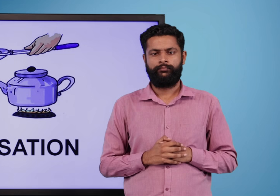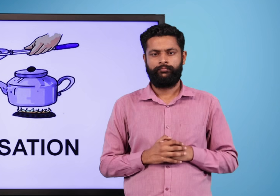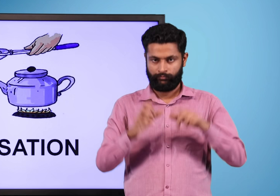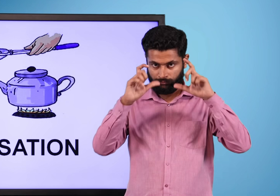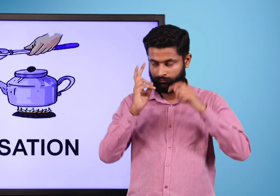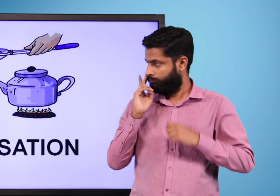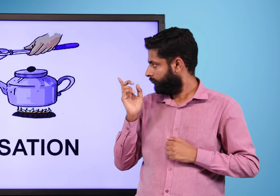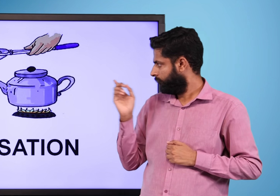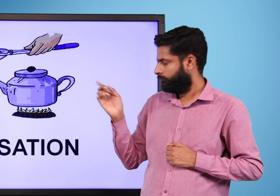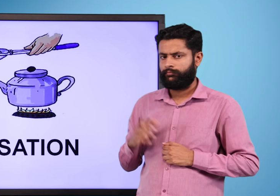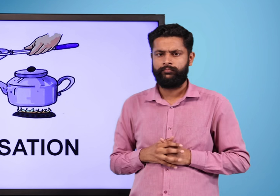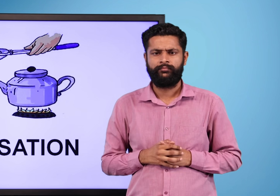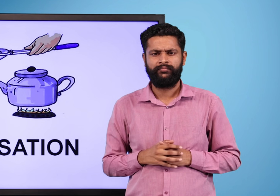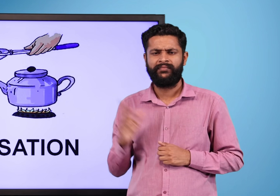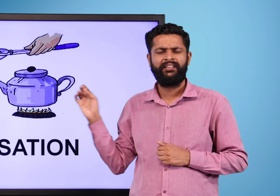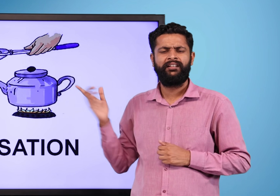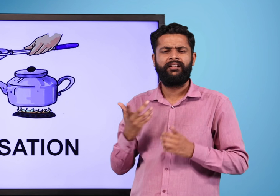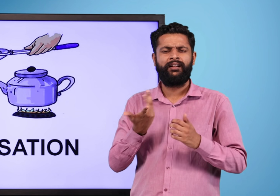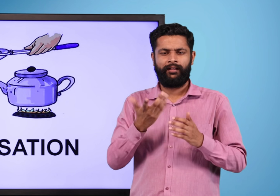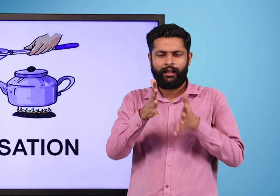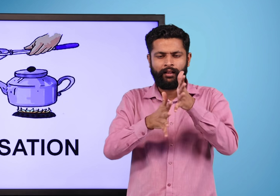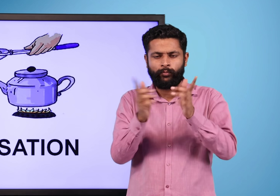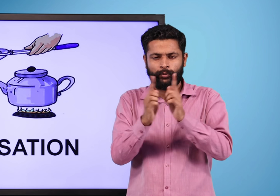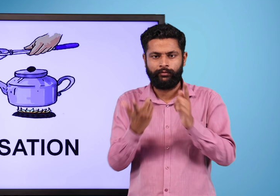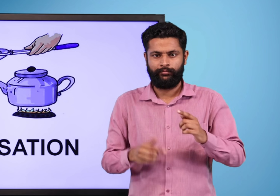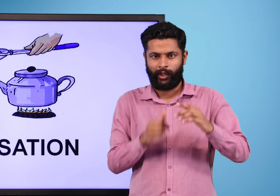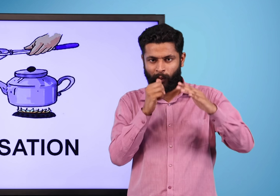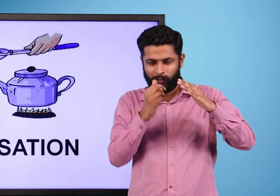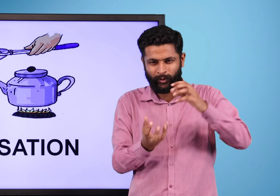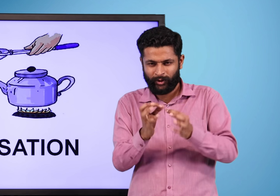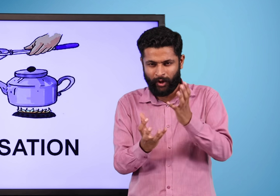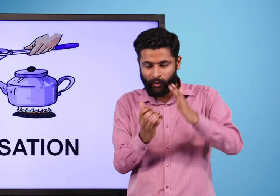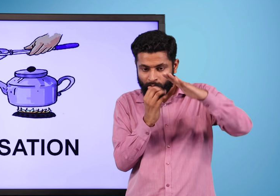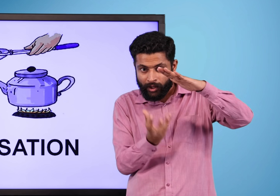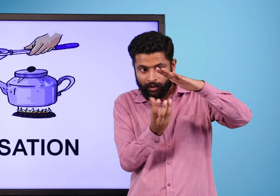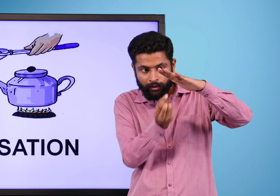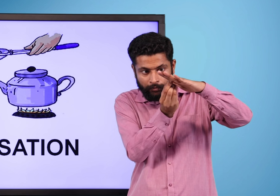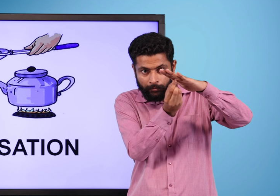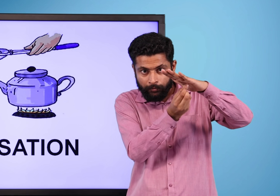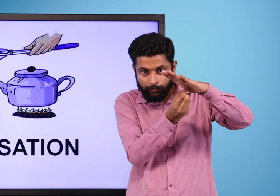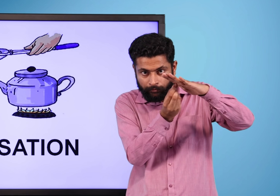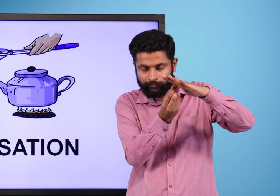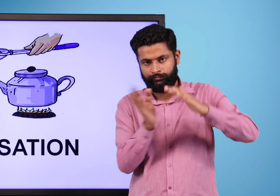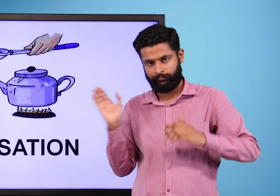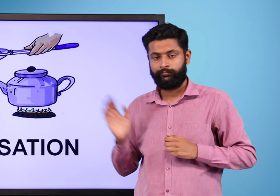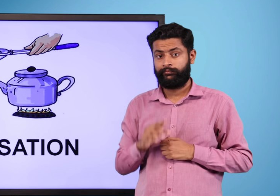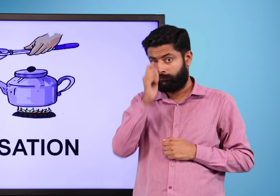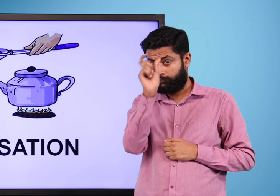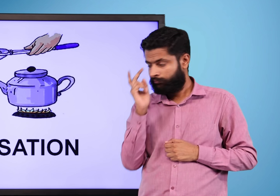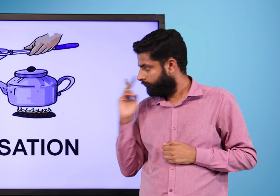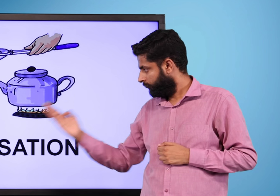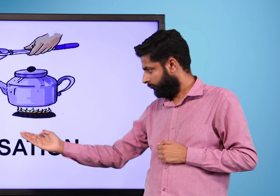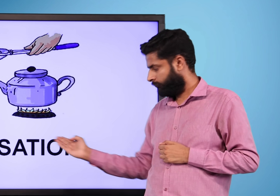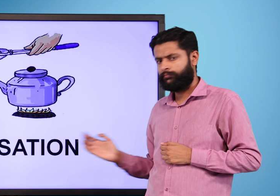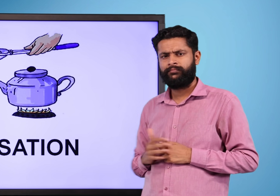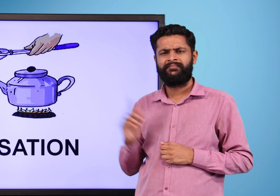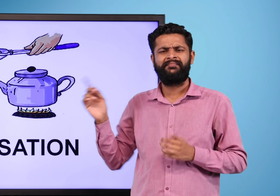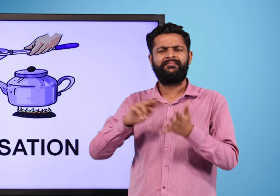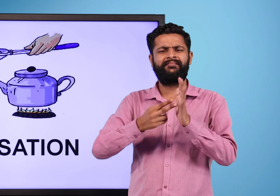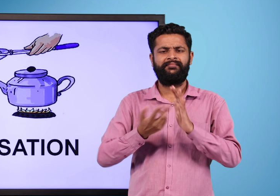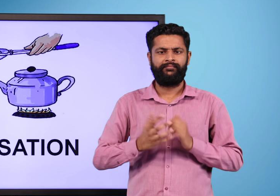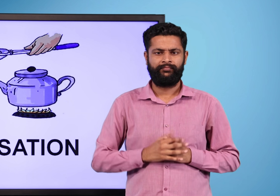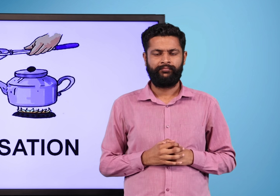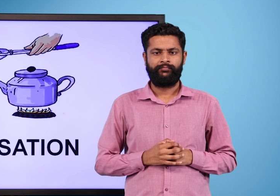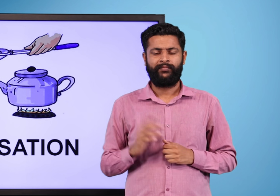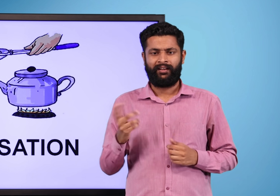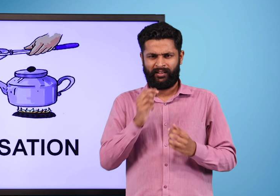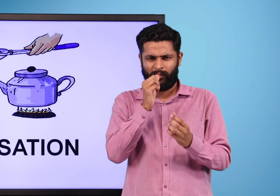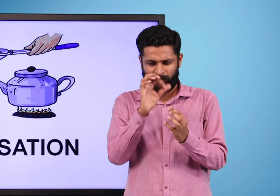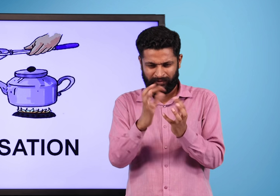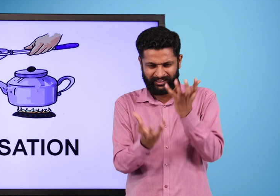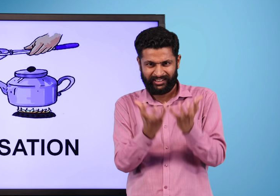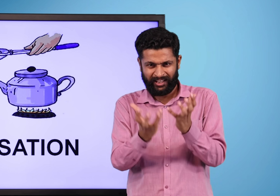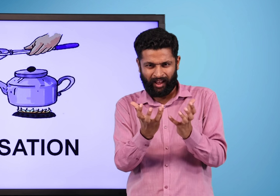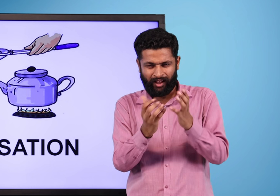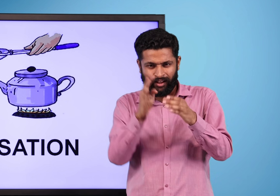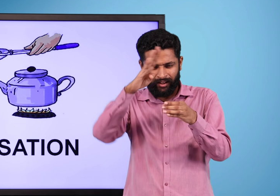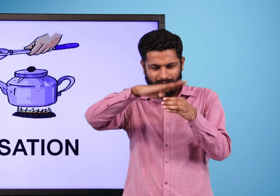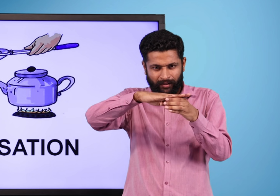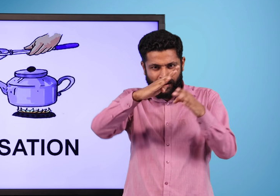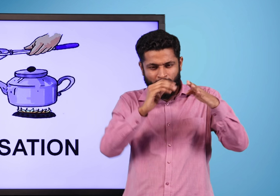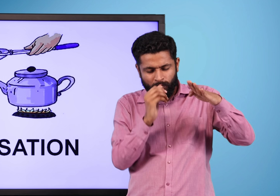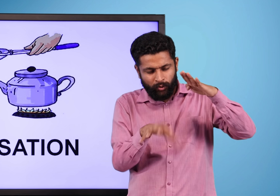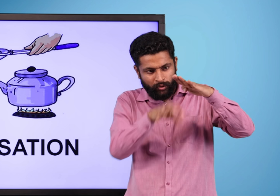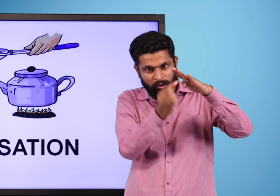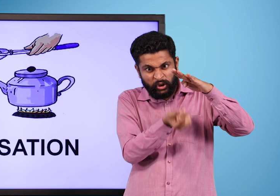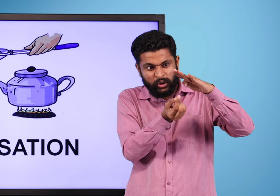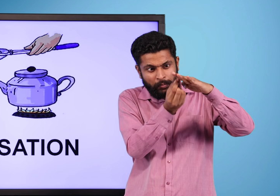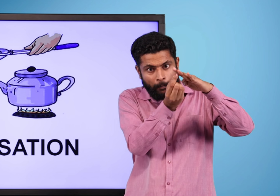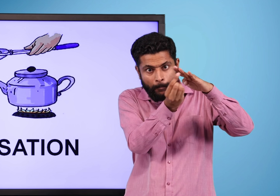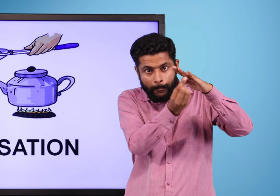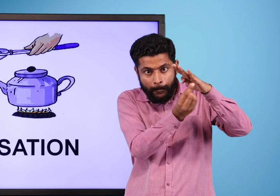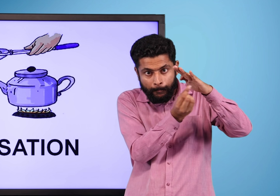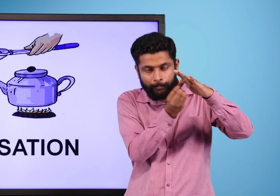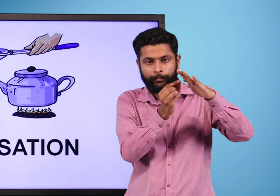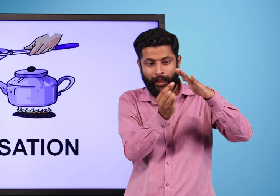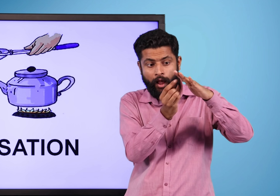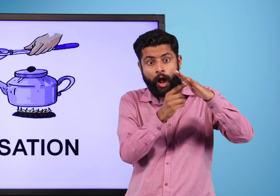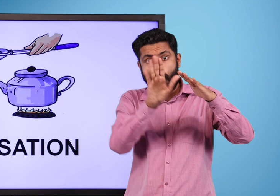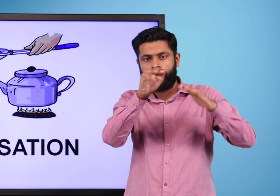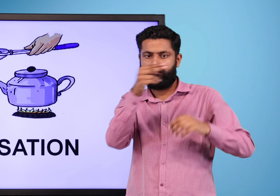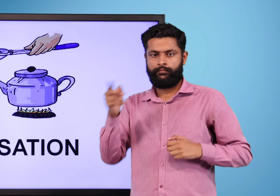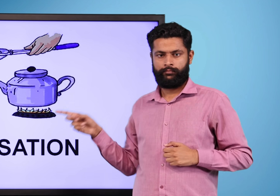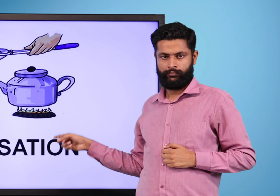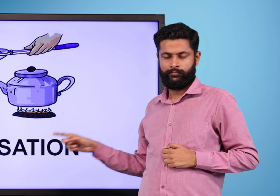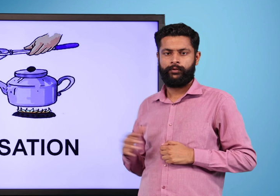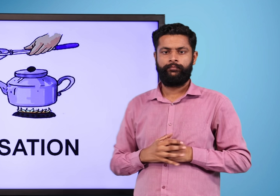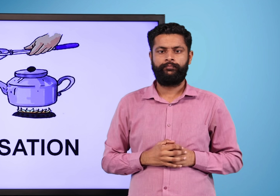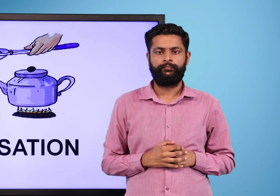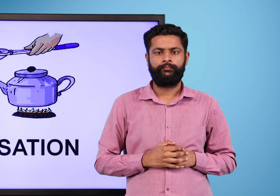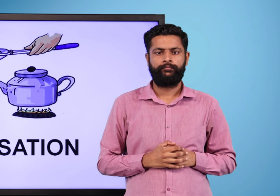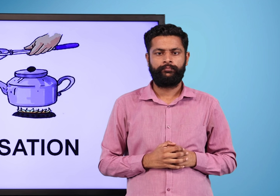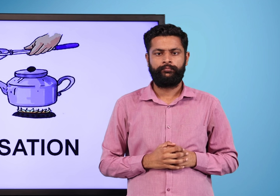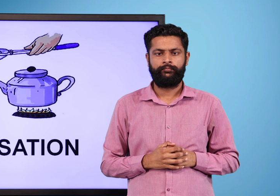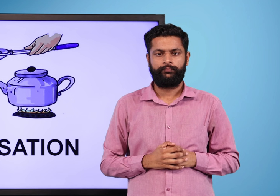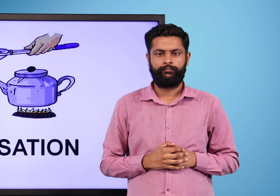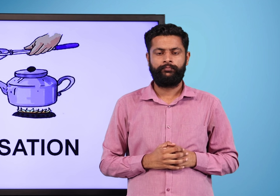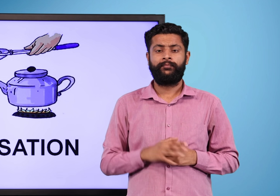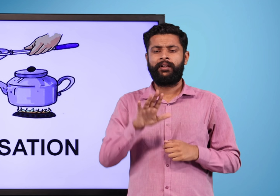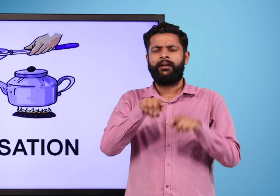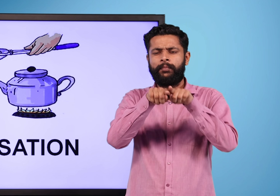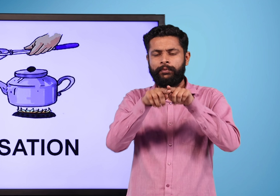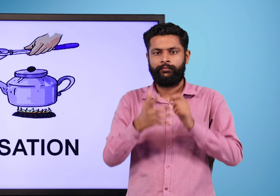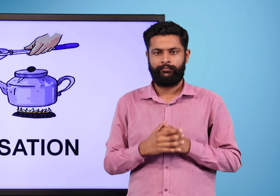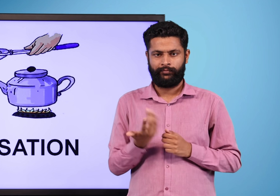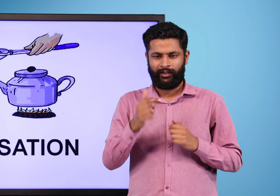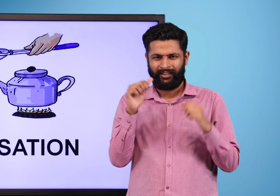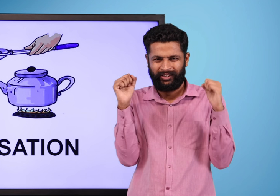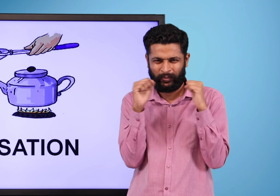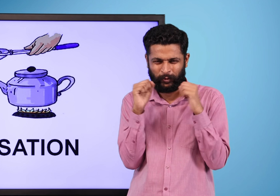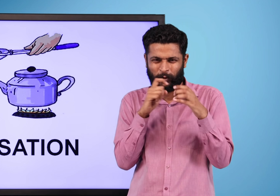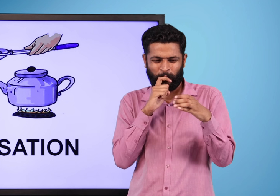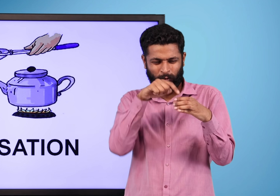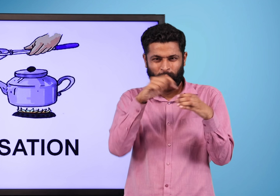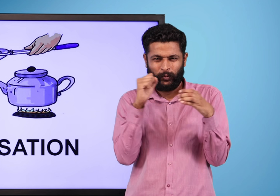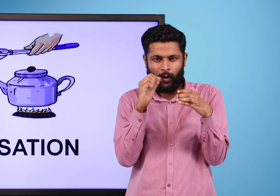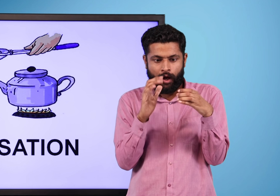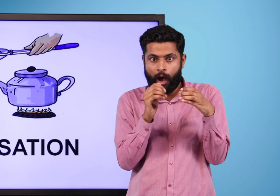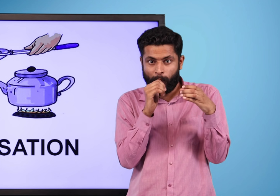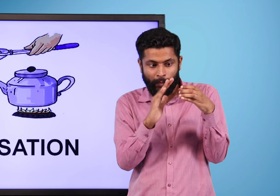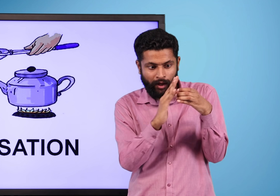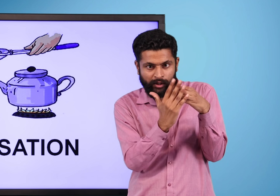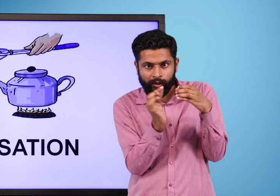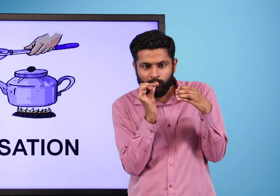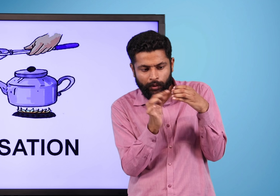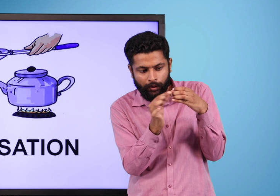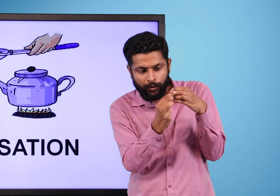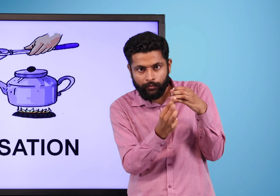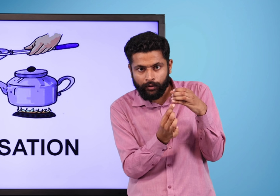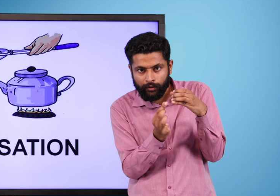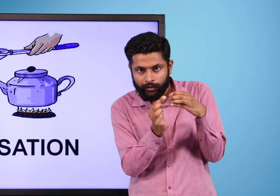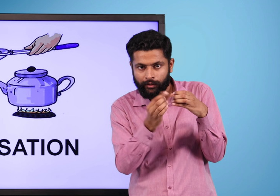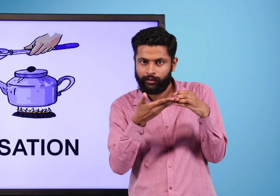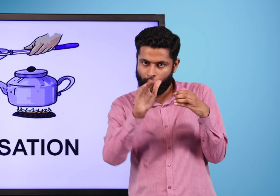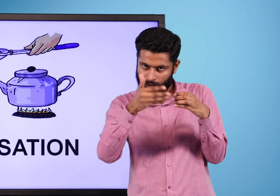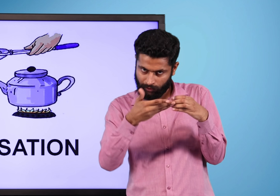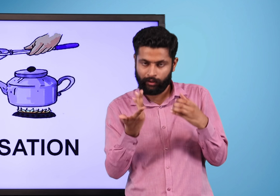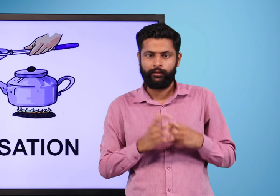Condensation This is the sign for condensation. The process of conversion of vapour into its liquid form is called condensation. For example, on cooling, water vapour gets converted into water.